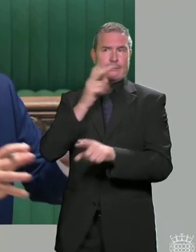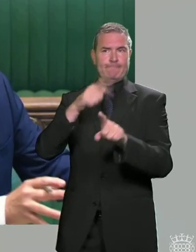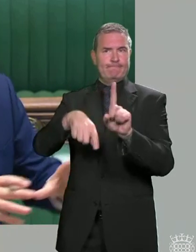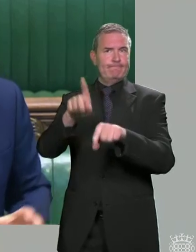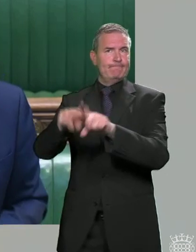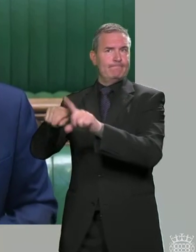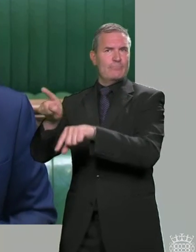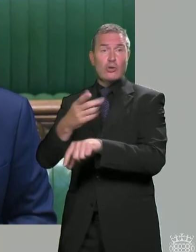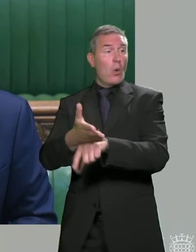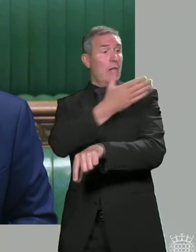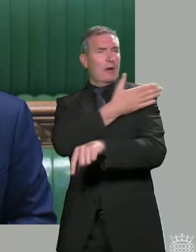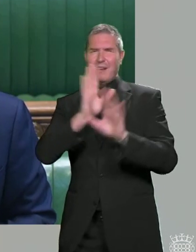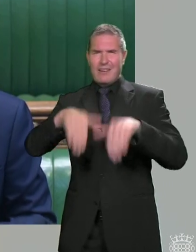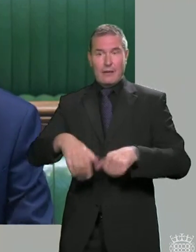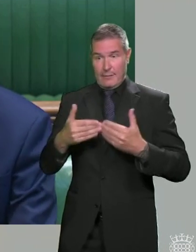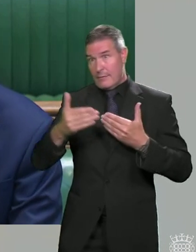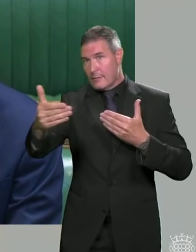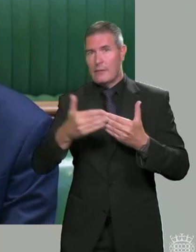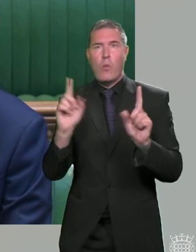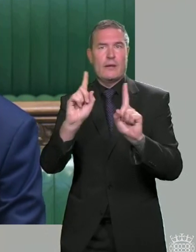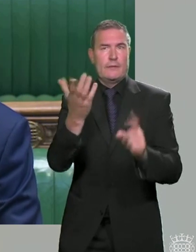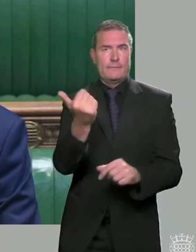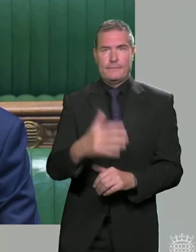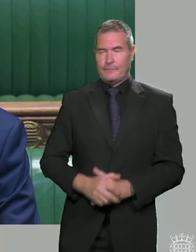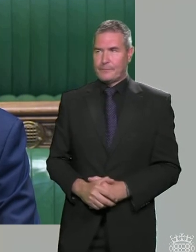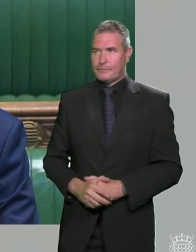That is not what has been done, but what is needed now, Prime Minister.